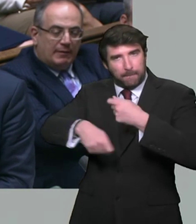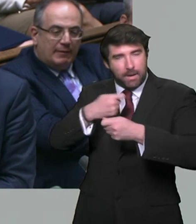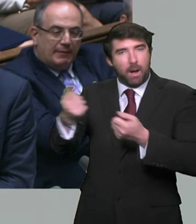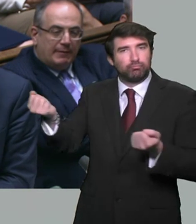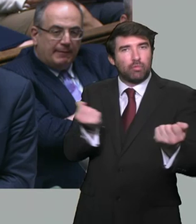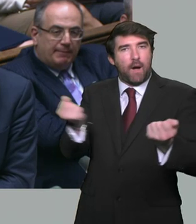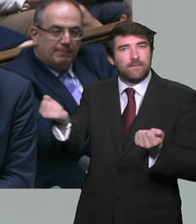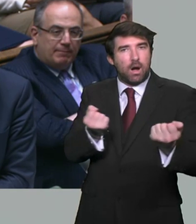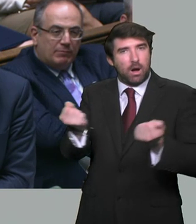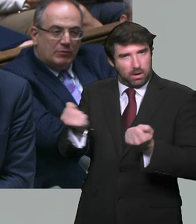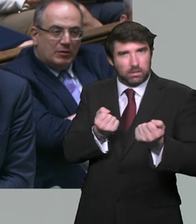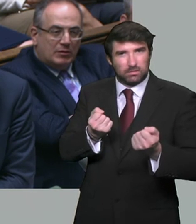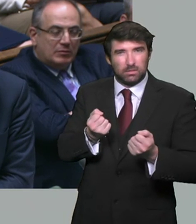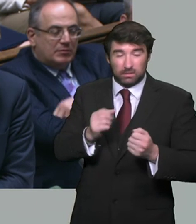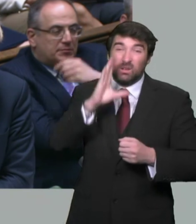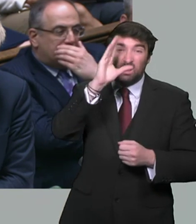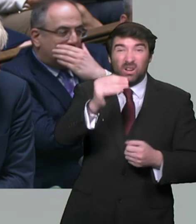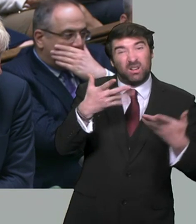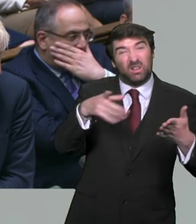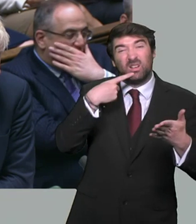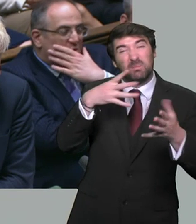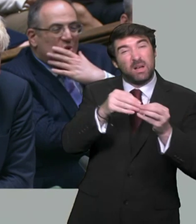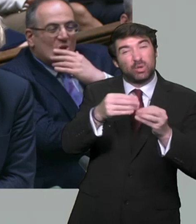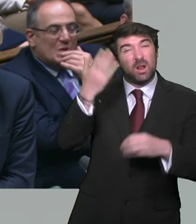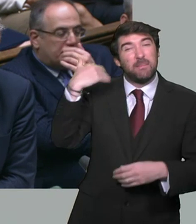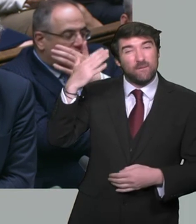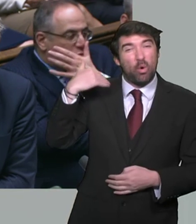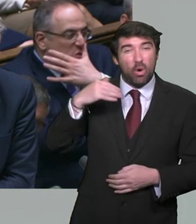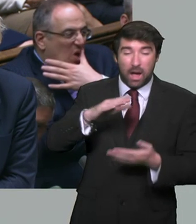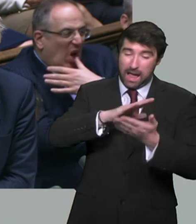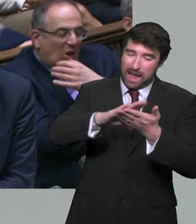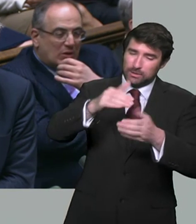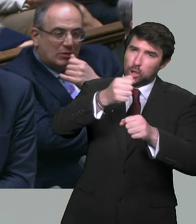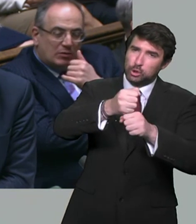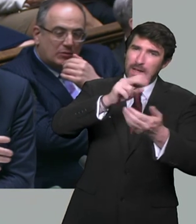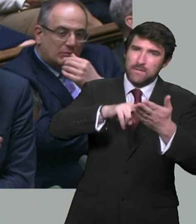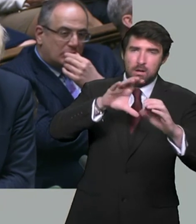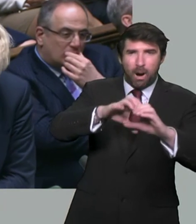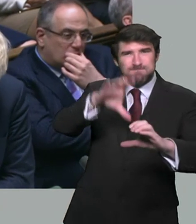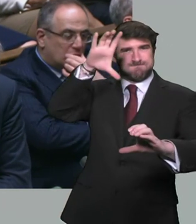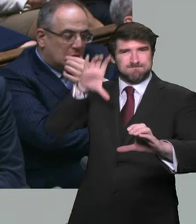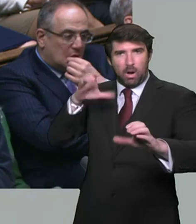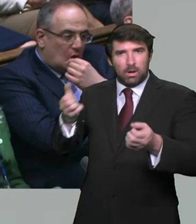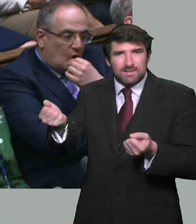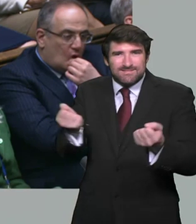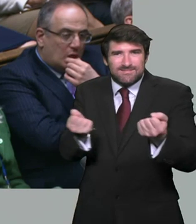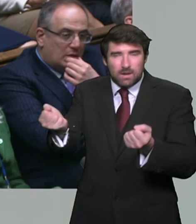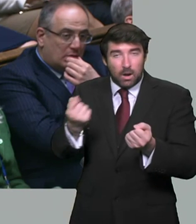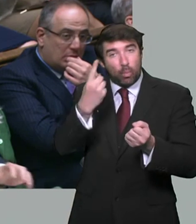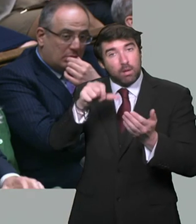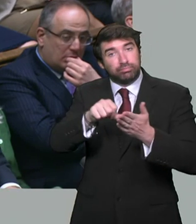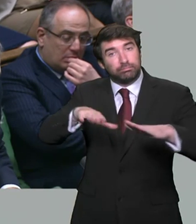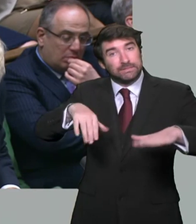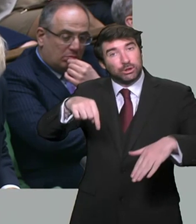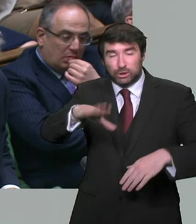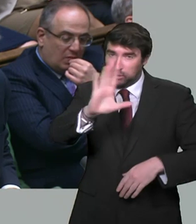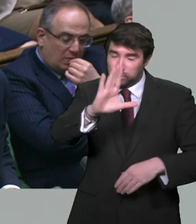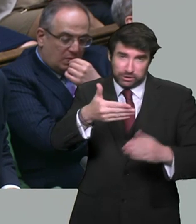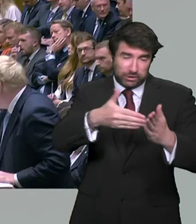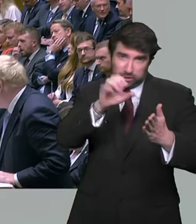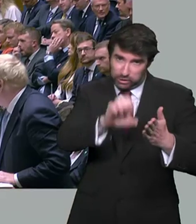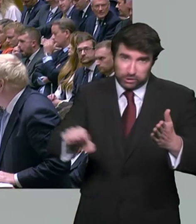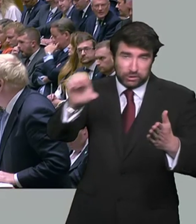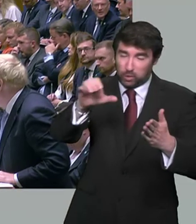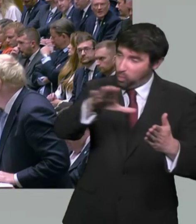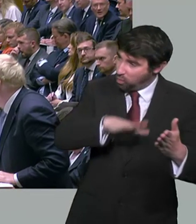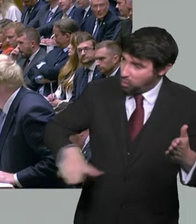As the House heard earlier, the career structure of HGV drivers is affecting countries throughout the European Union.